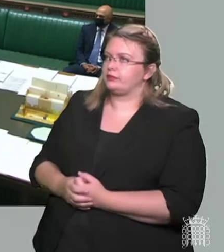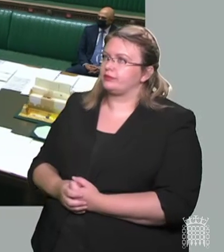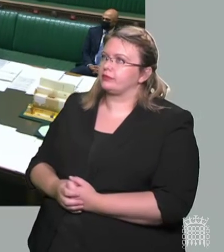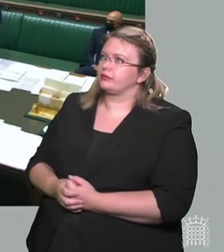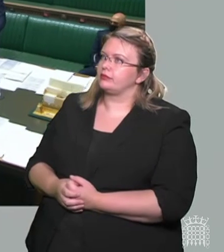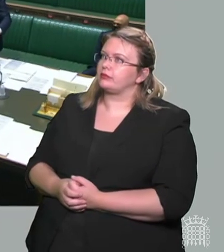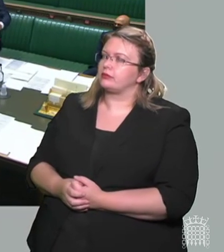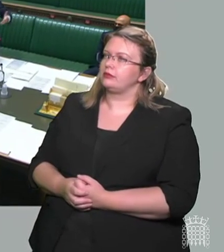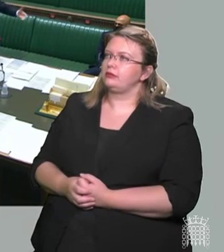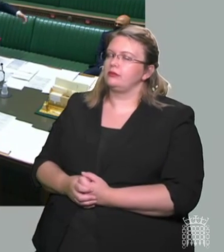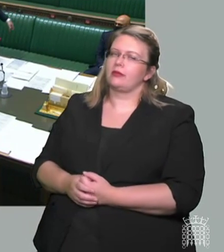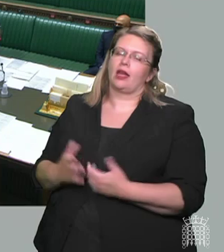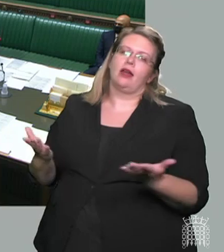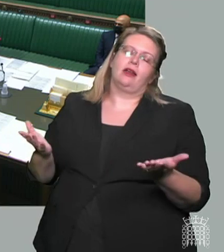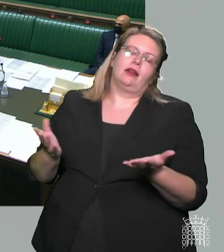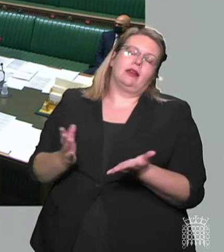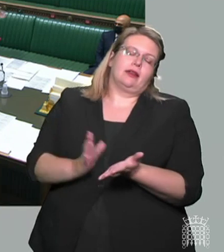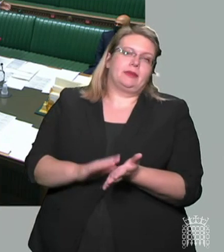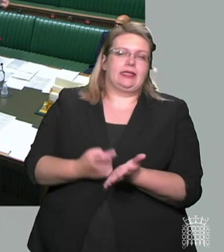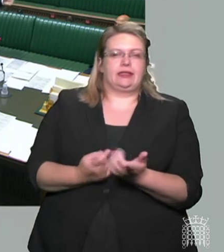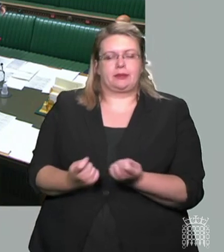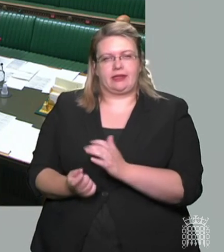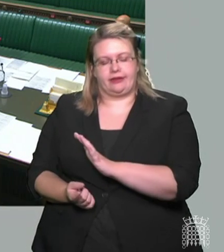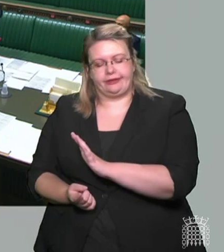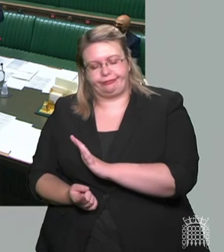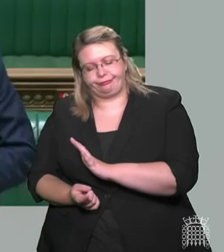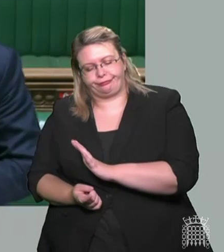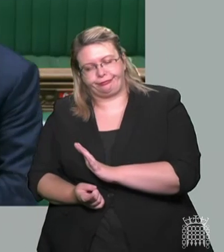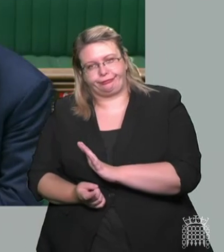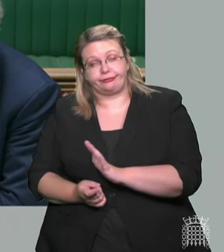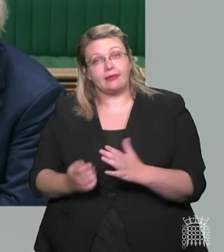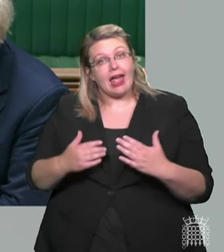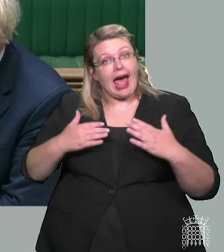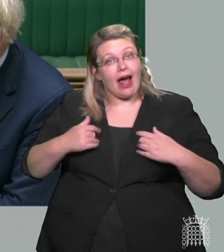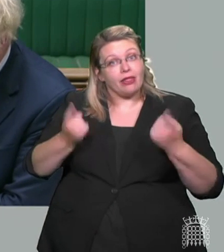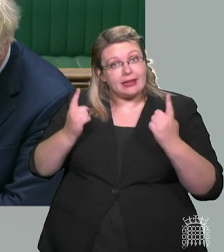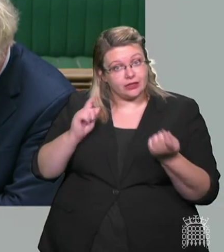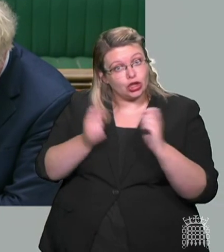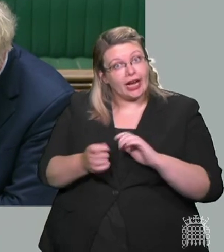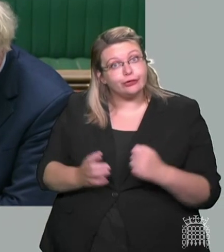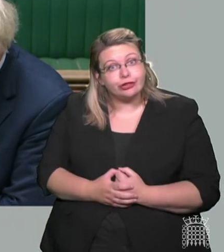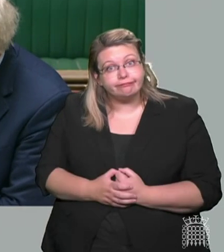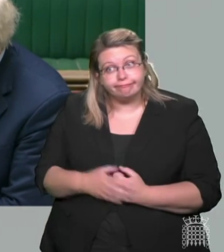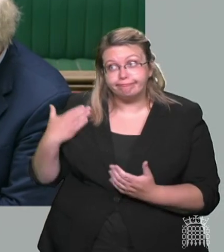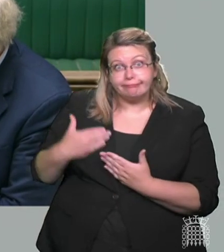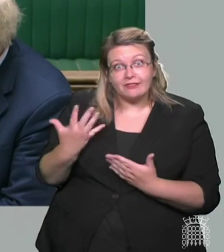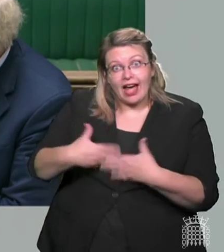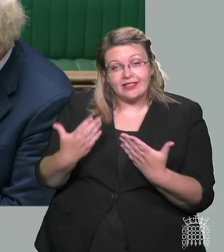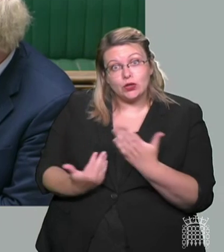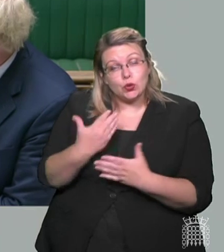The right honourable and learned Gentleman will notice that the Health Secretary has changed in the past five days.